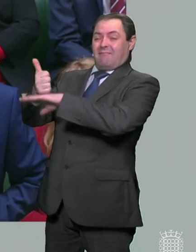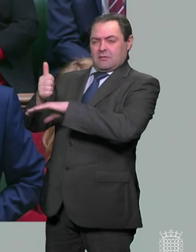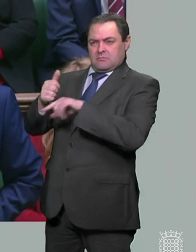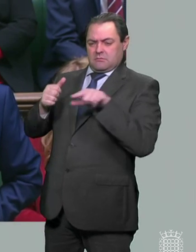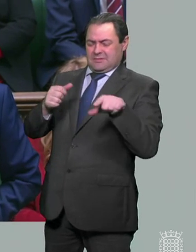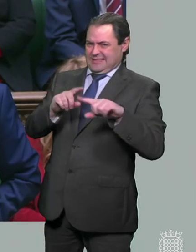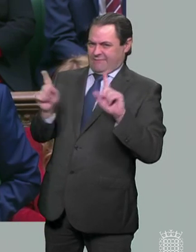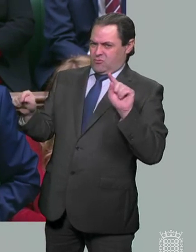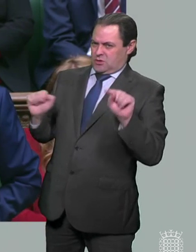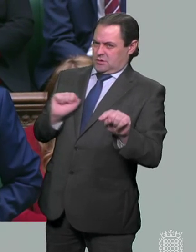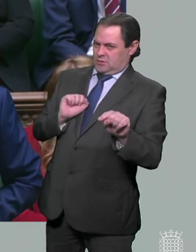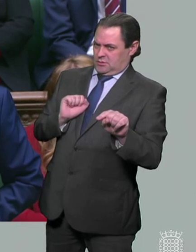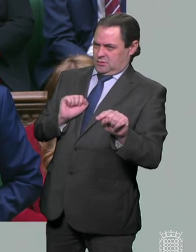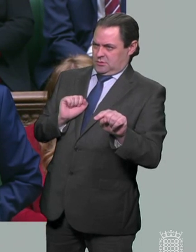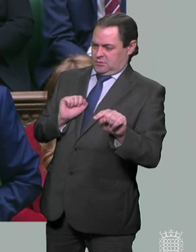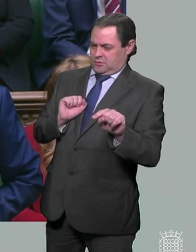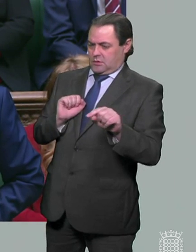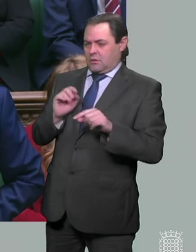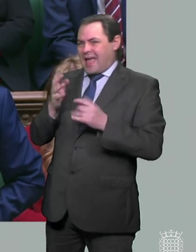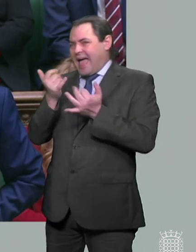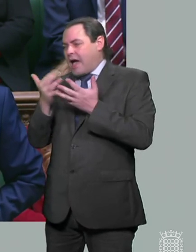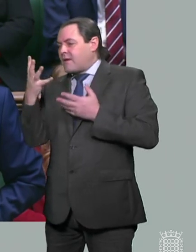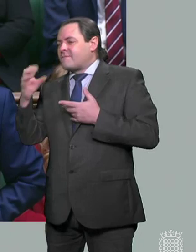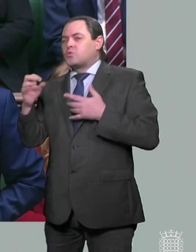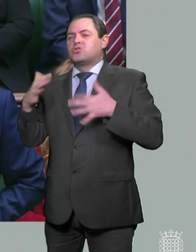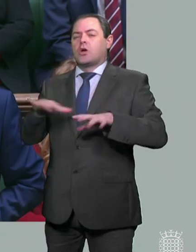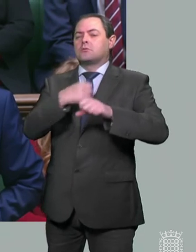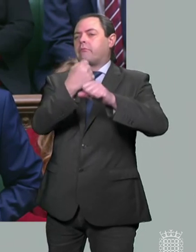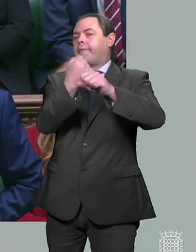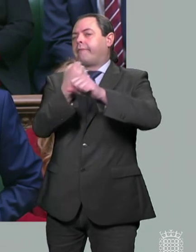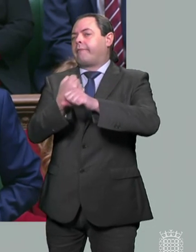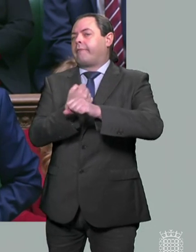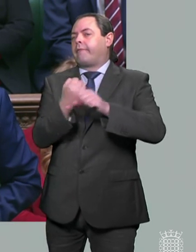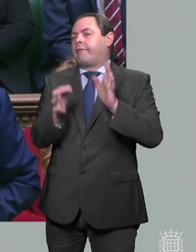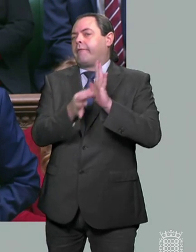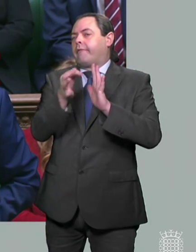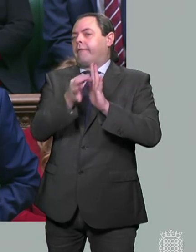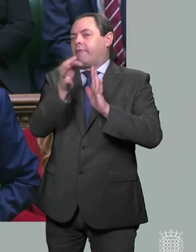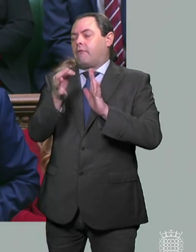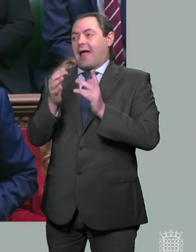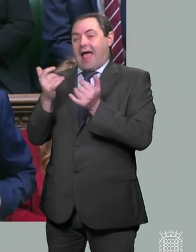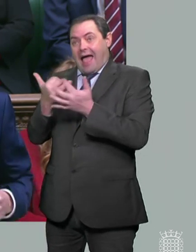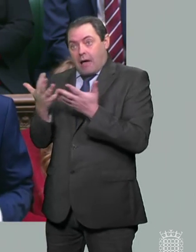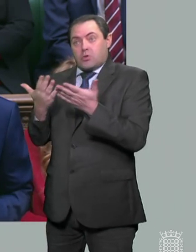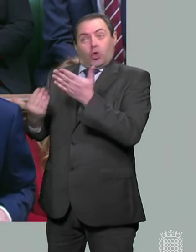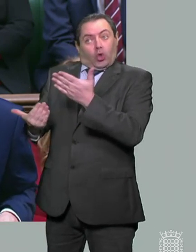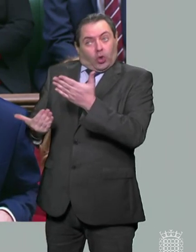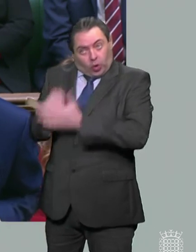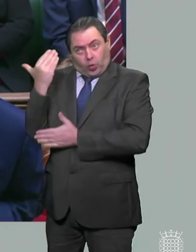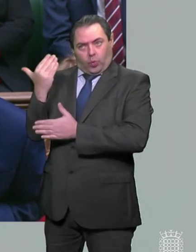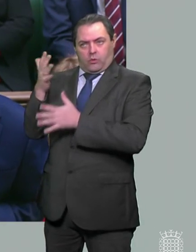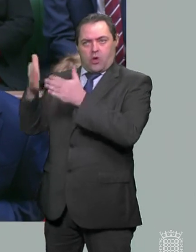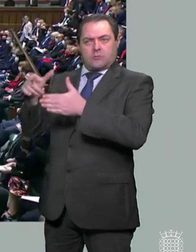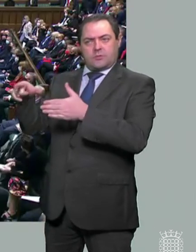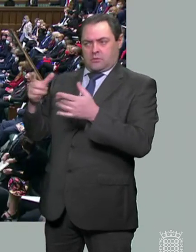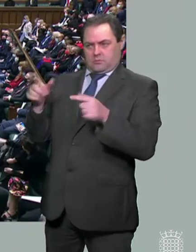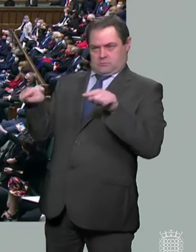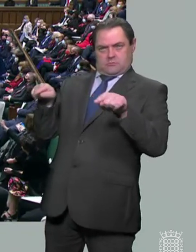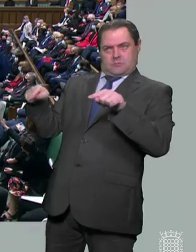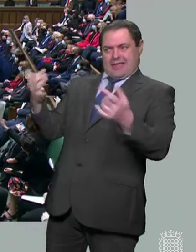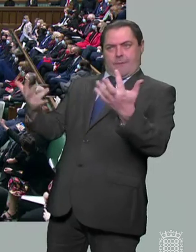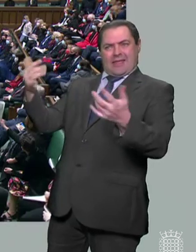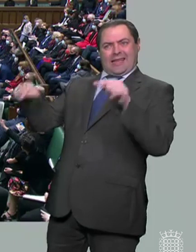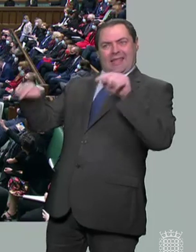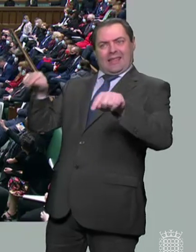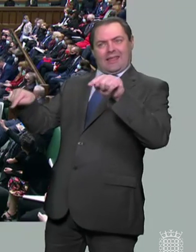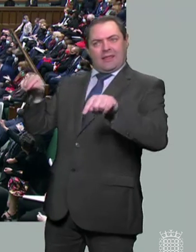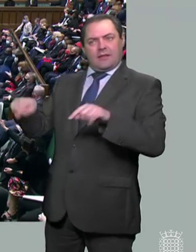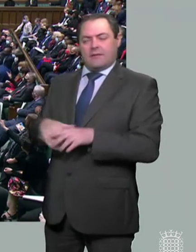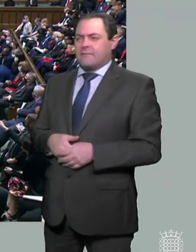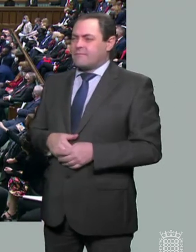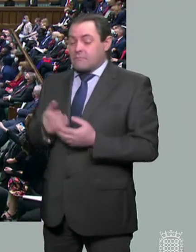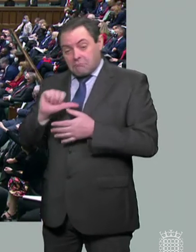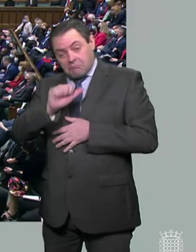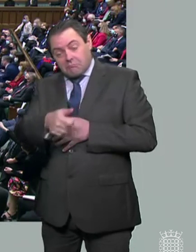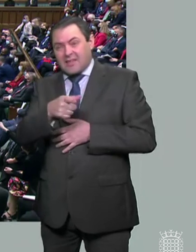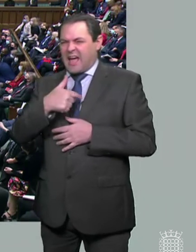So how many of the 40 are fix-up jobs on existing hospitals and how many are actually the new hospitals that the Prime Minister promised?